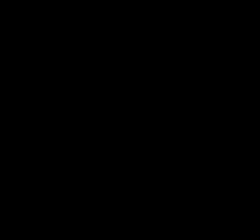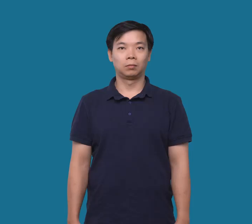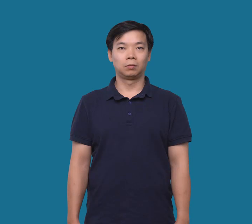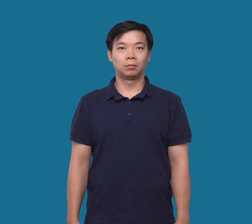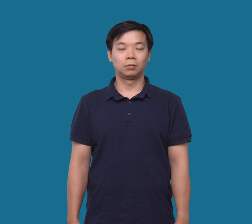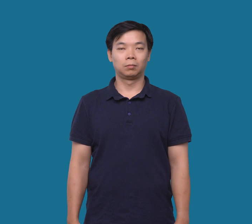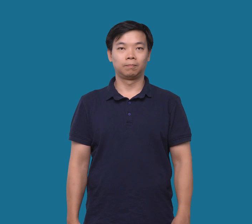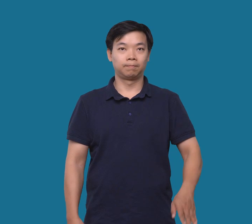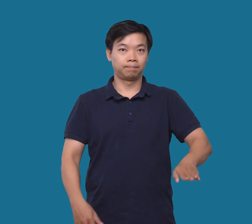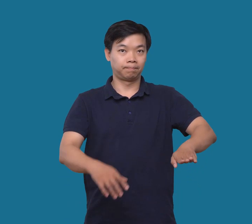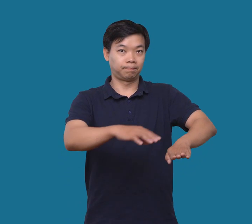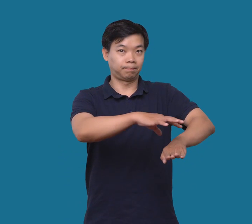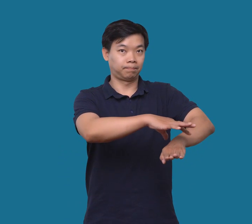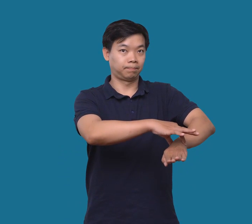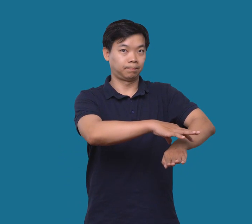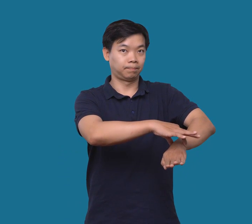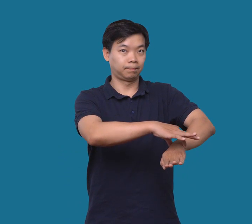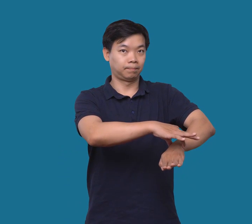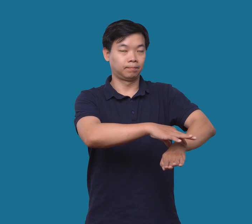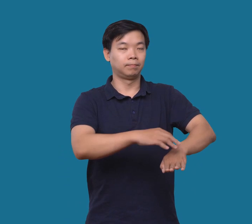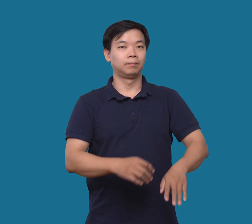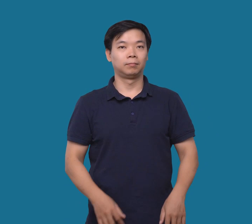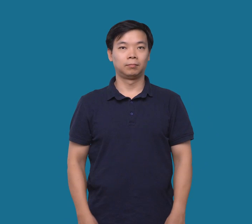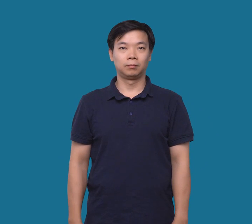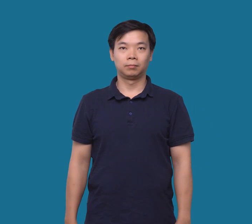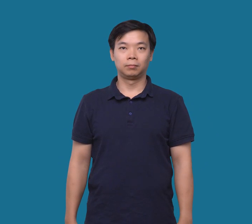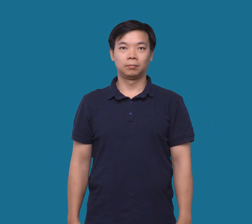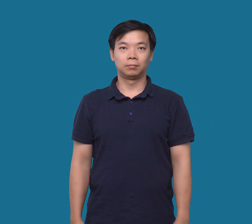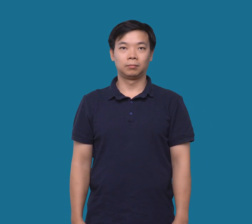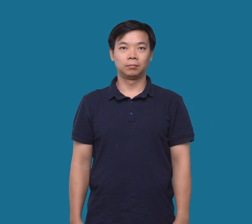cổ chân